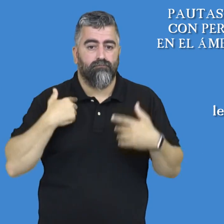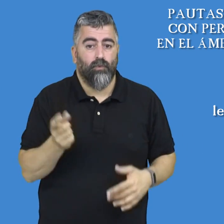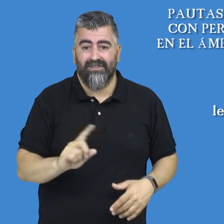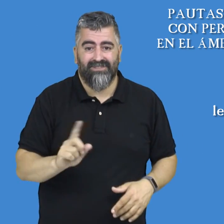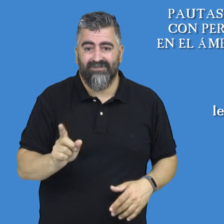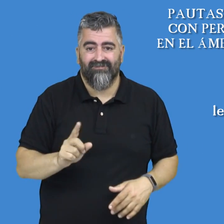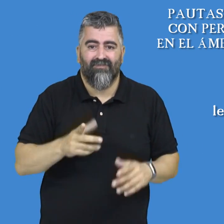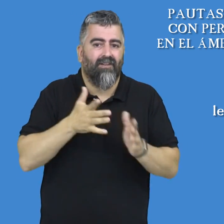no